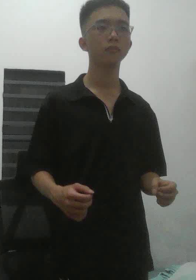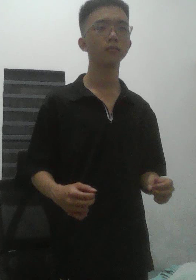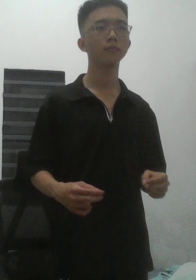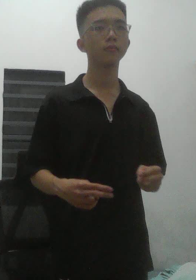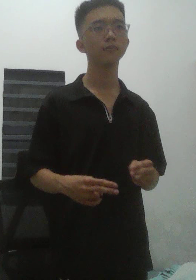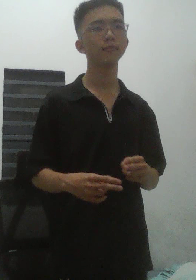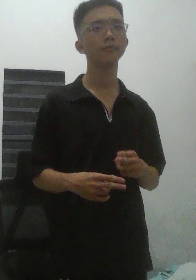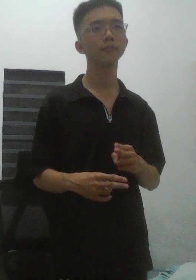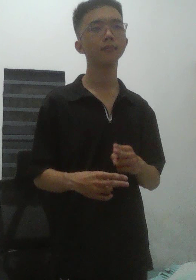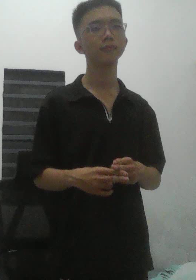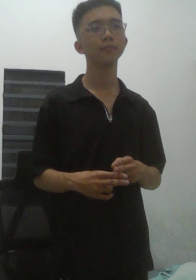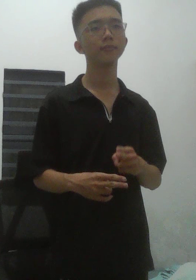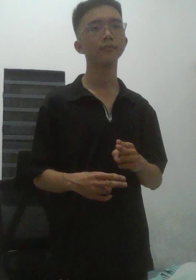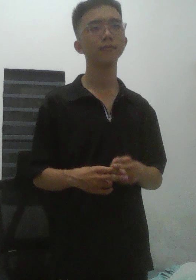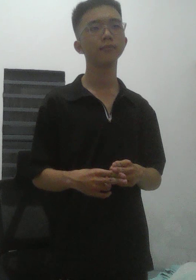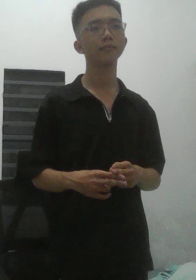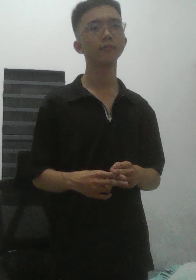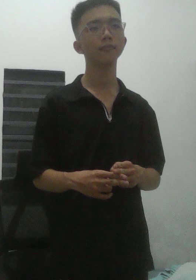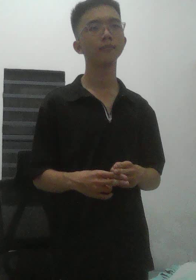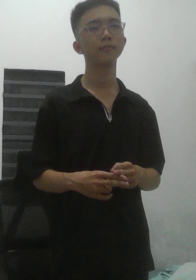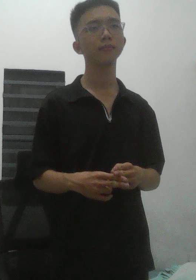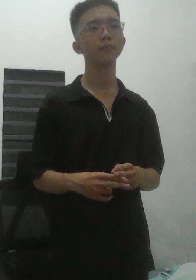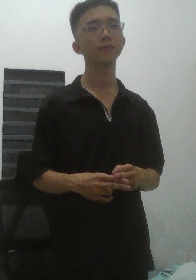ten